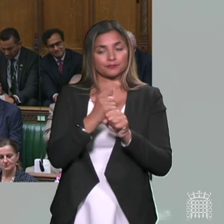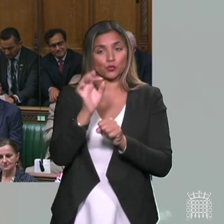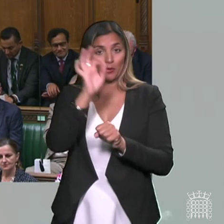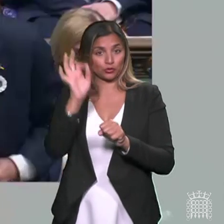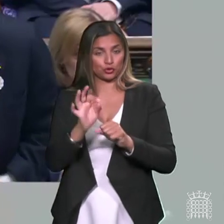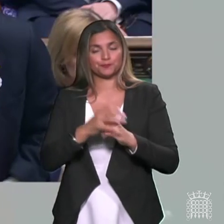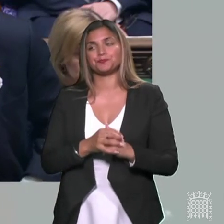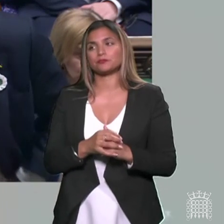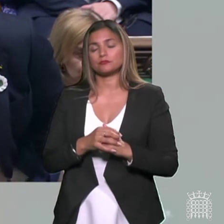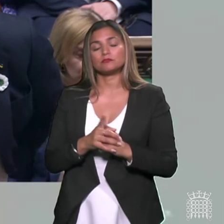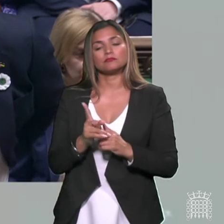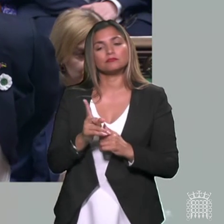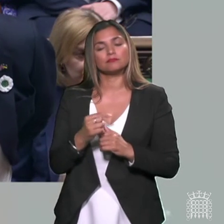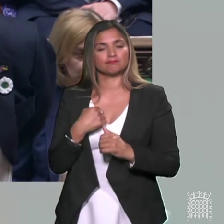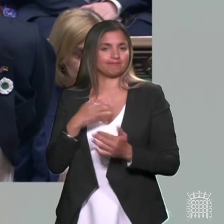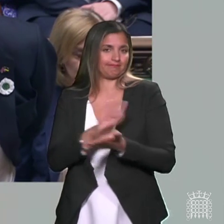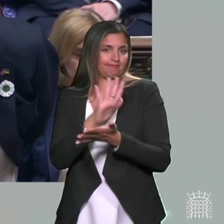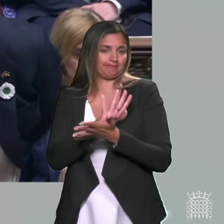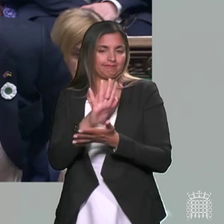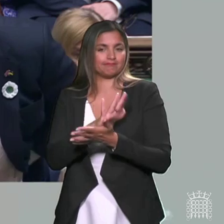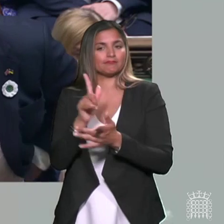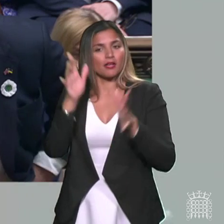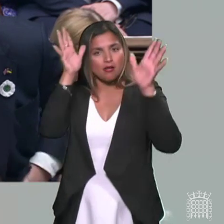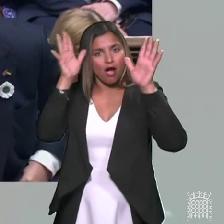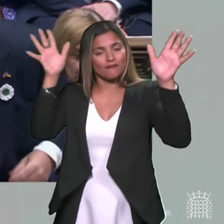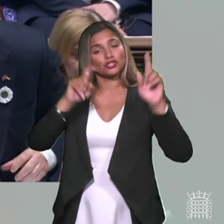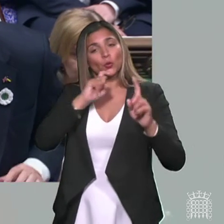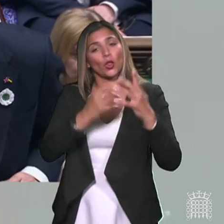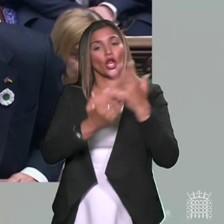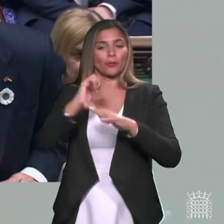I am delighted that there will be a new hospital scheme in this area.